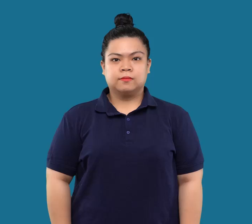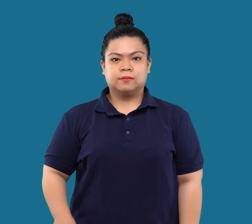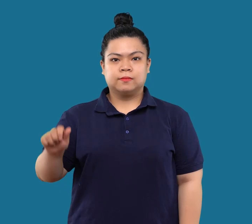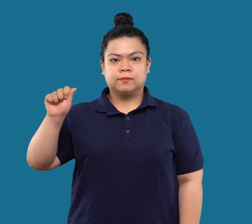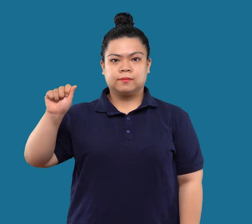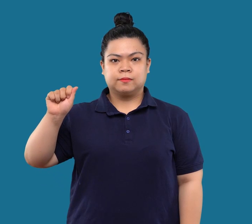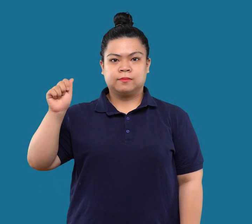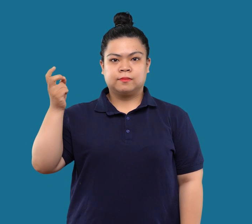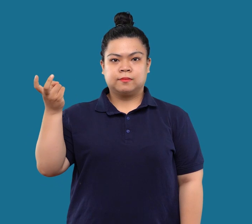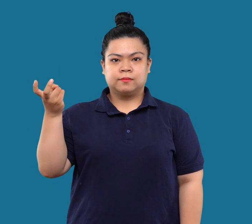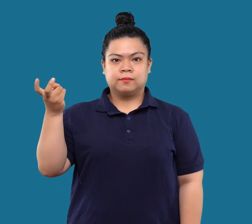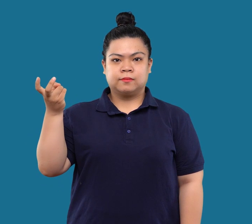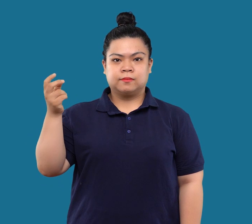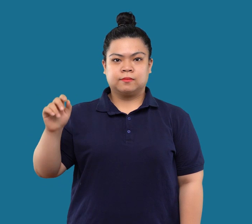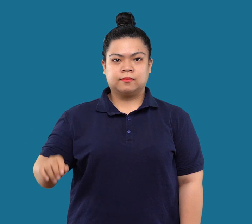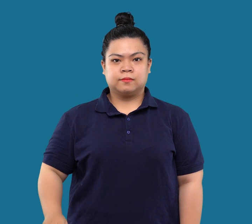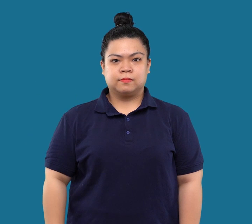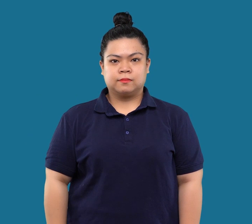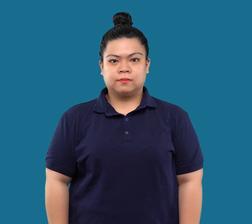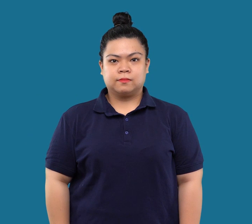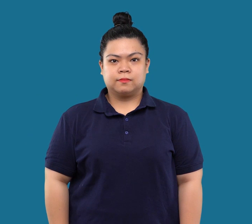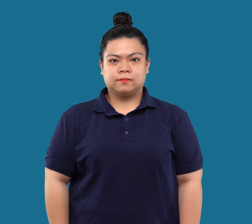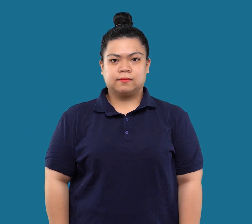ă